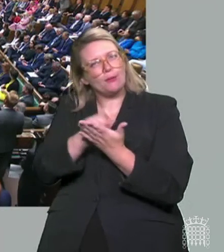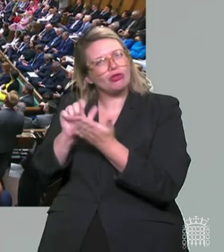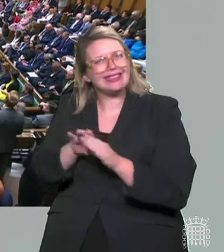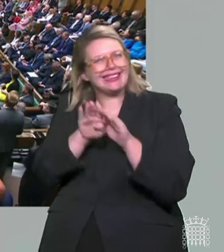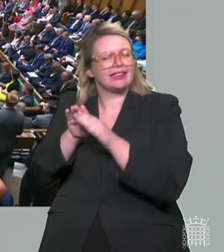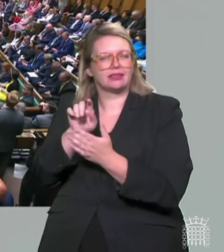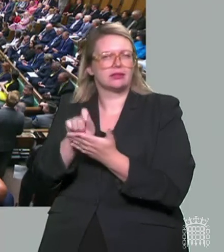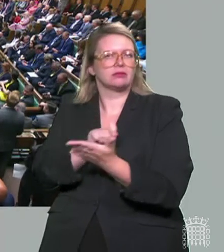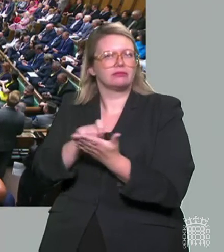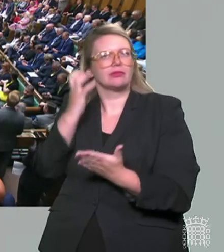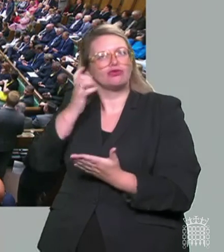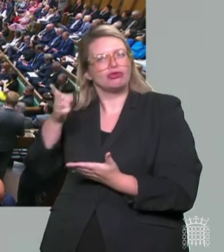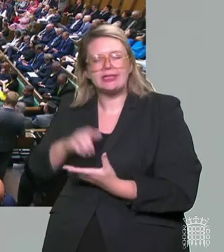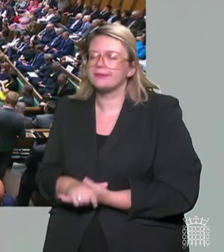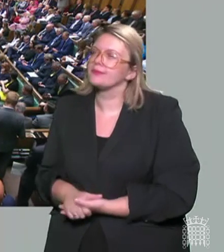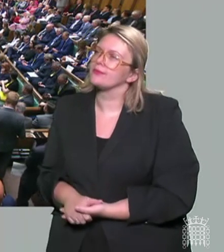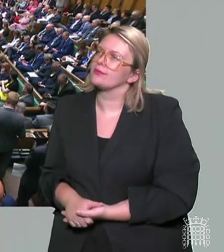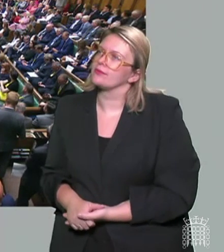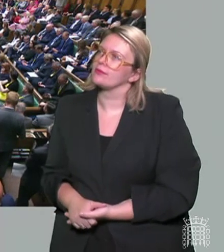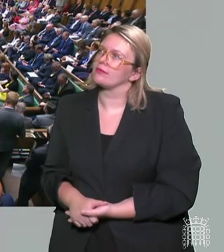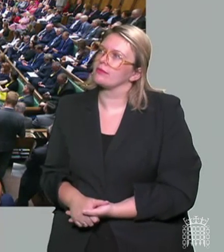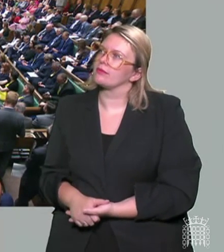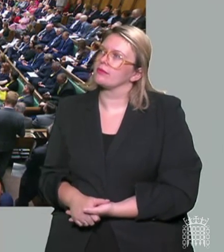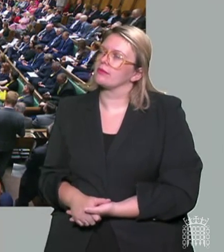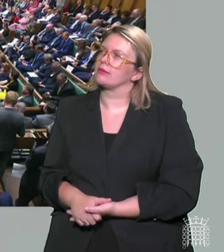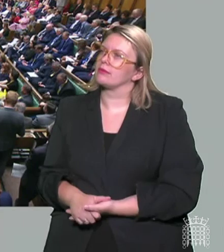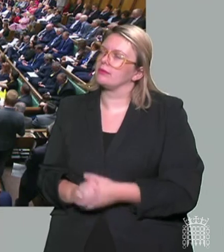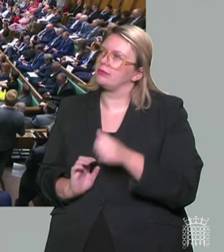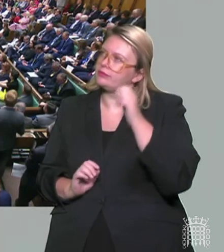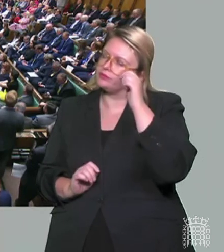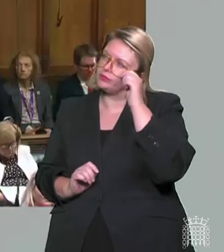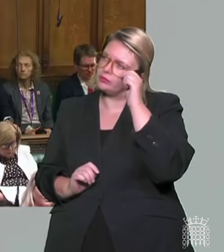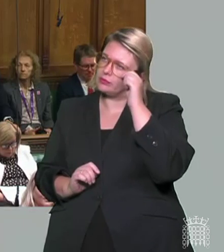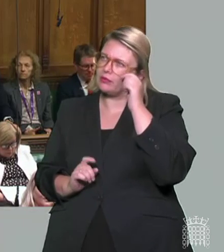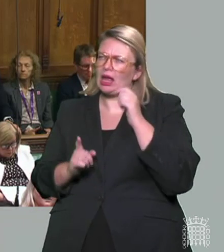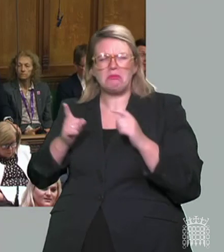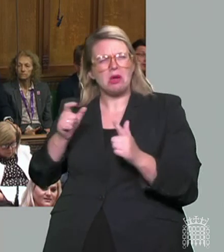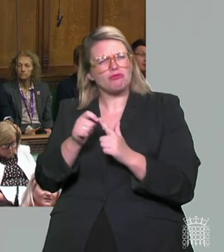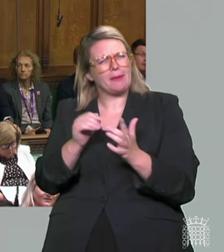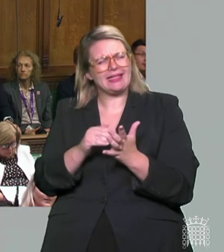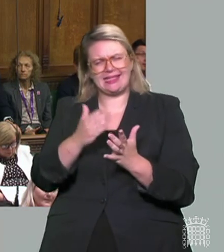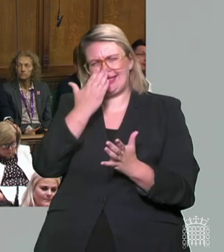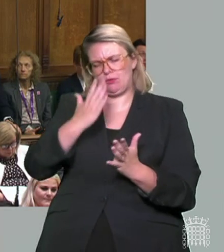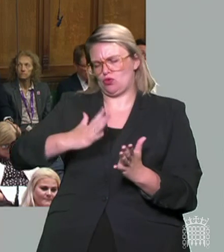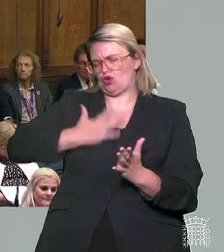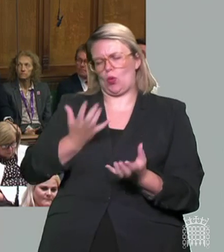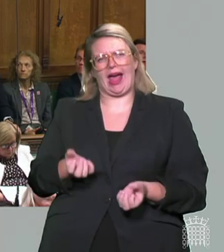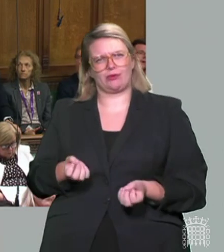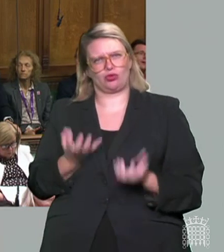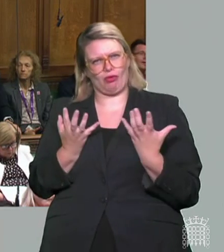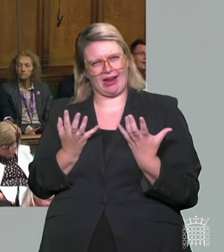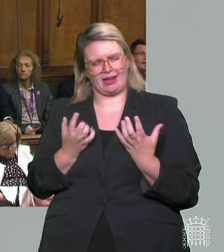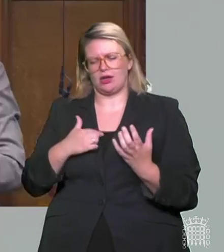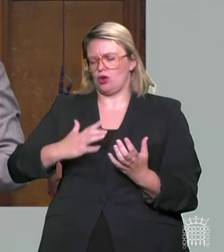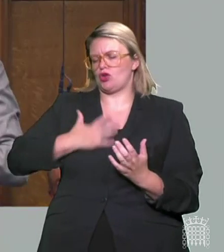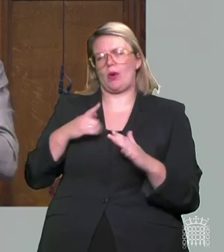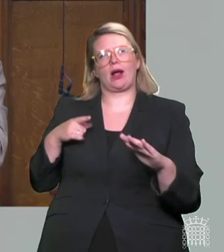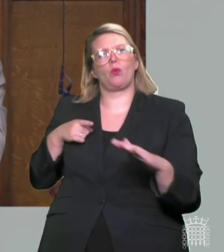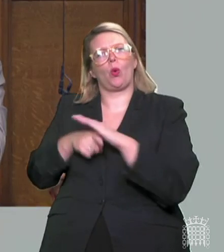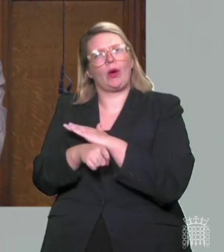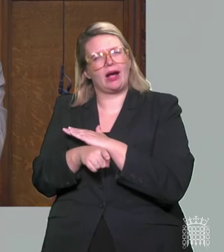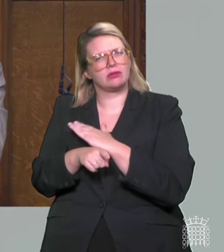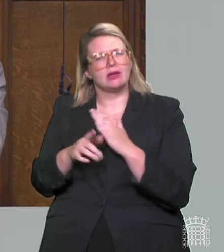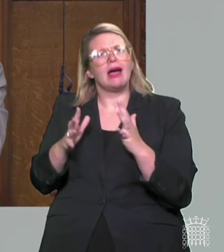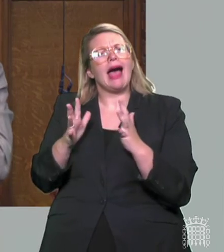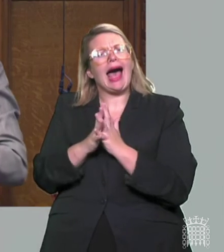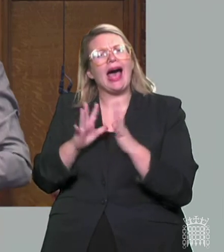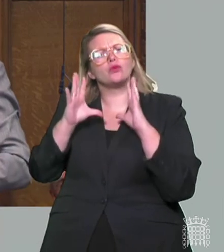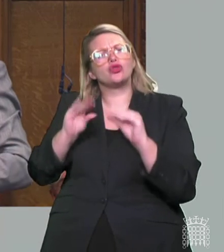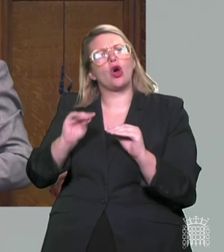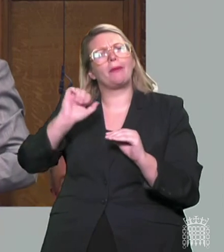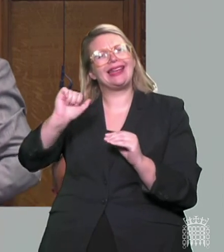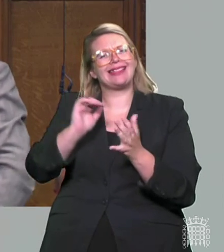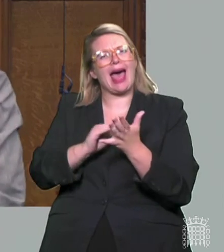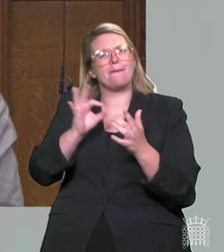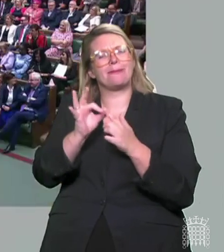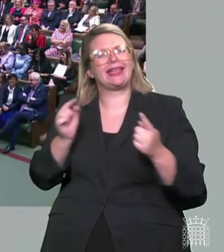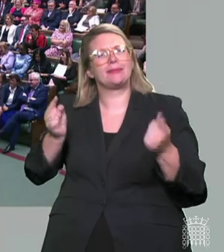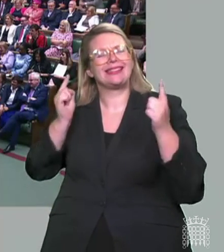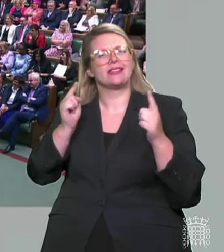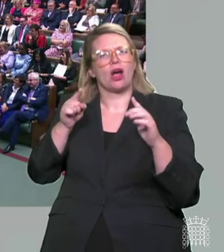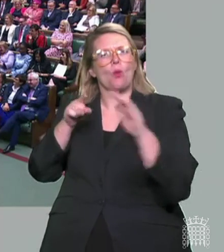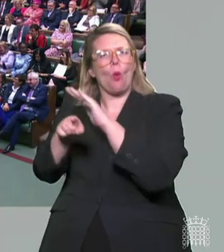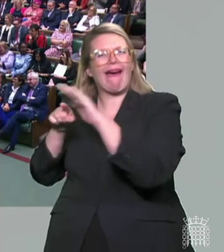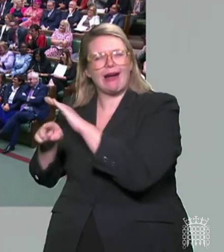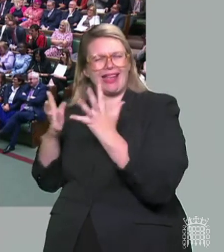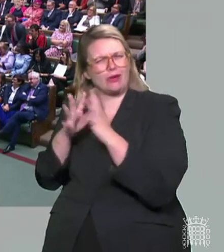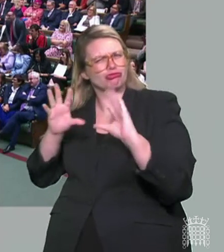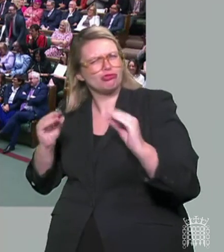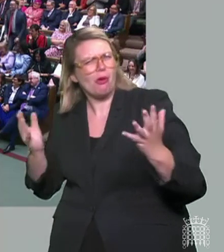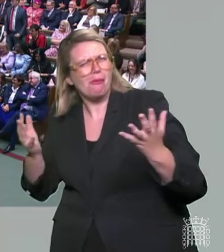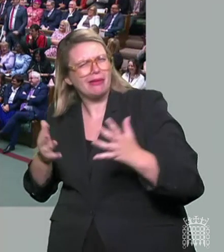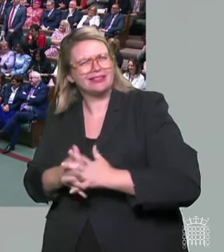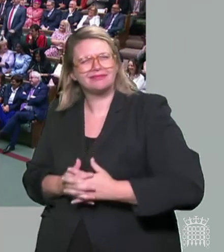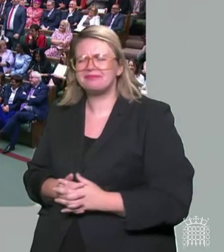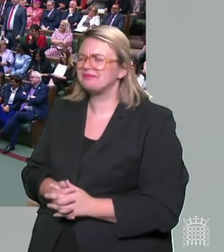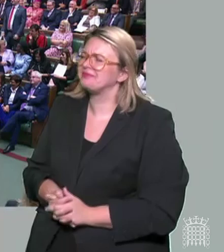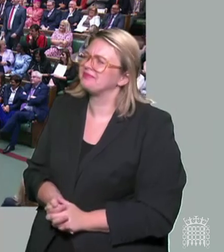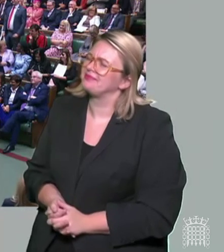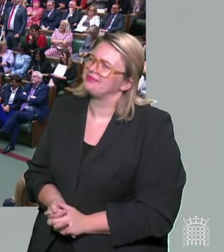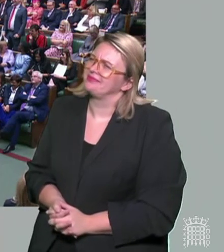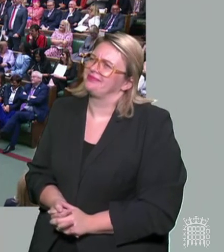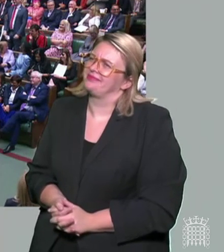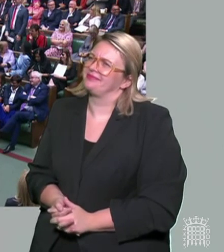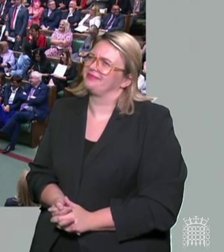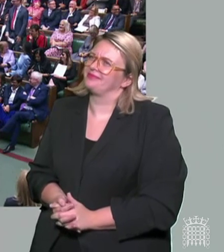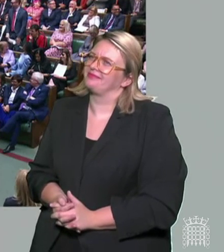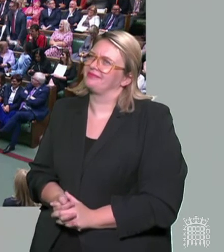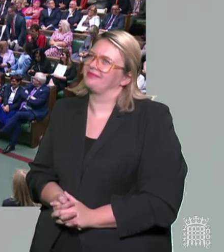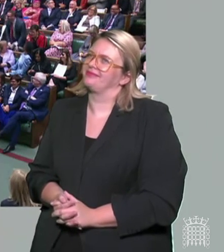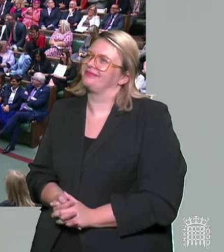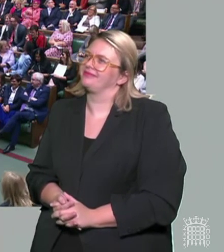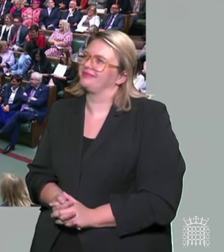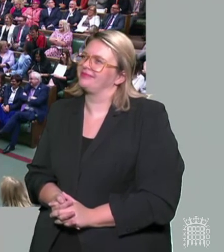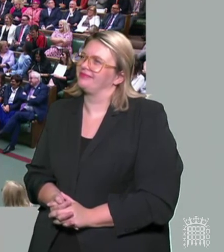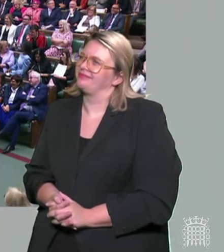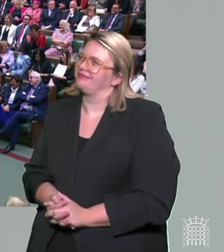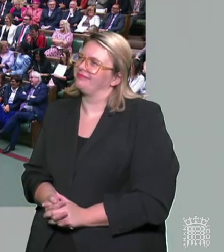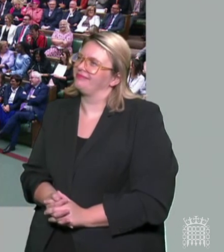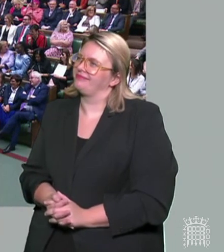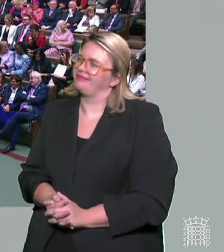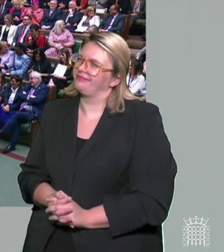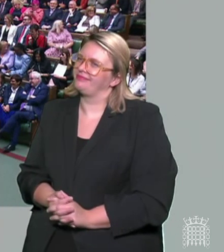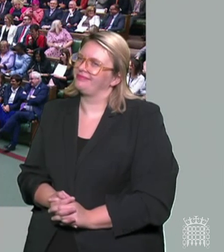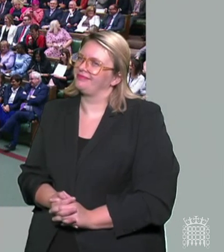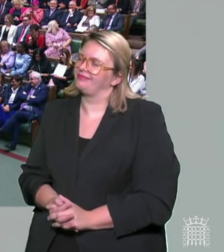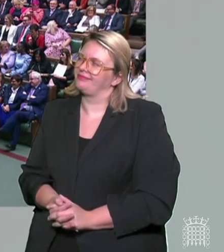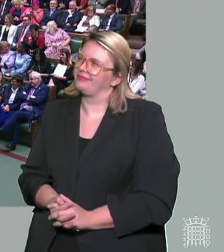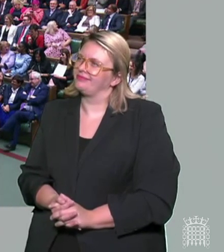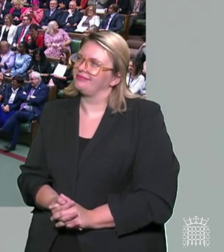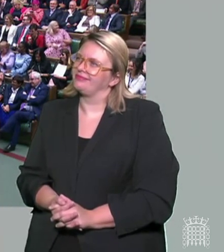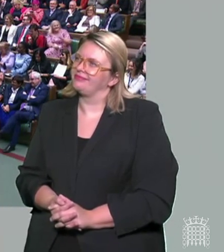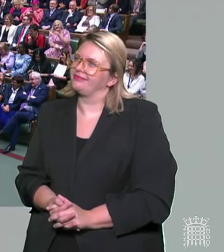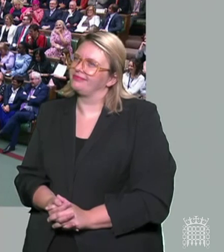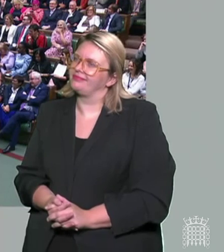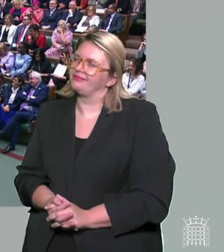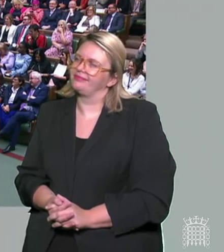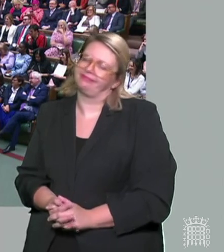Given that the Prime Minister does not like walk-outs and strikes, what legislation will he be introducing to stop further walk-outs and strikes among his Cabinet colleagues and junior Ministers?